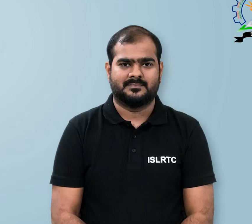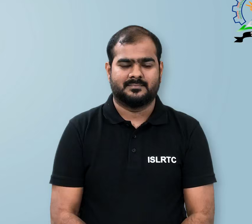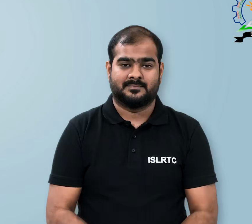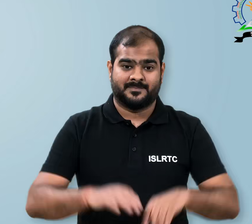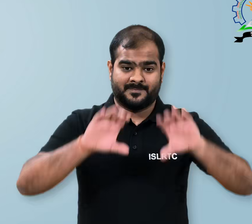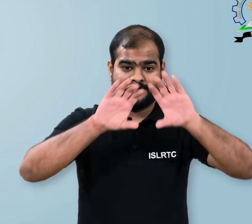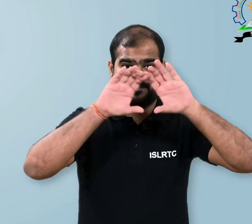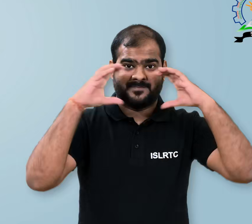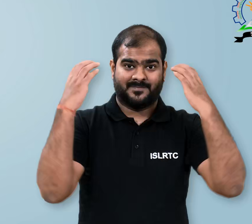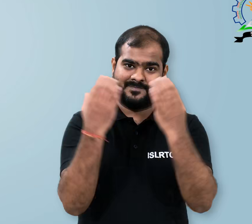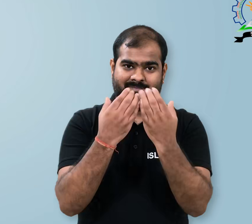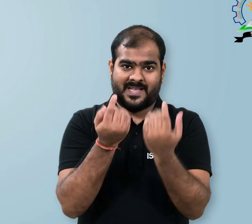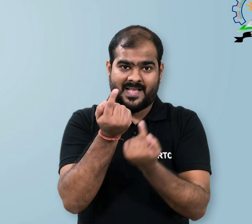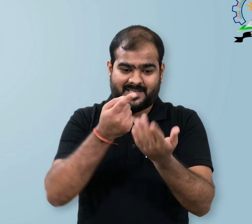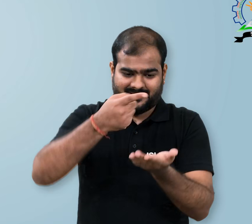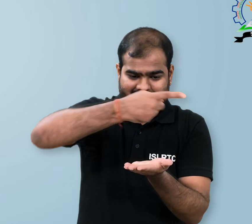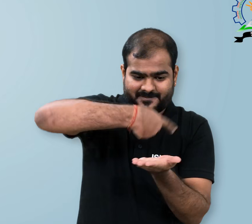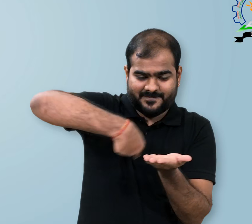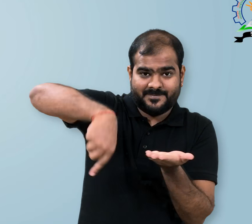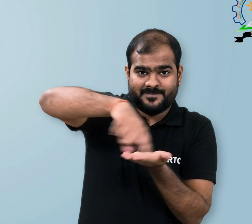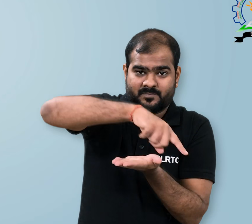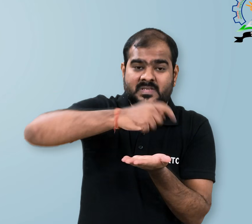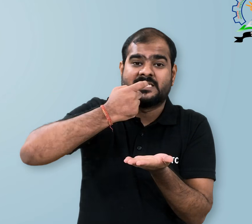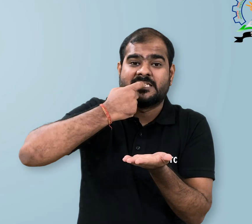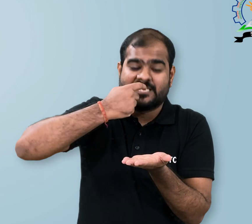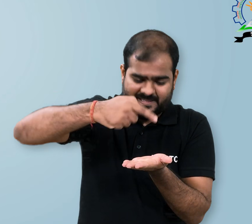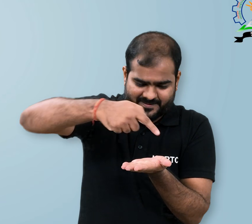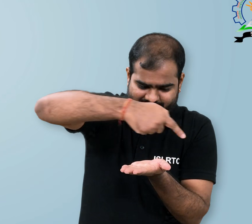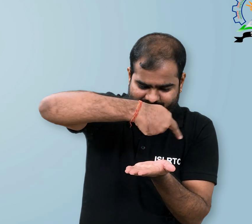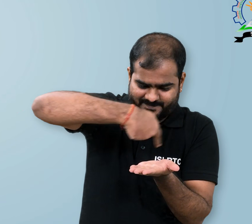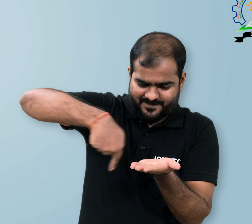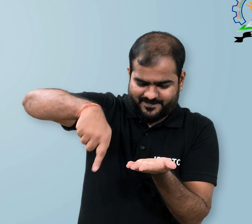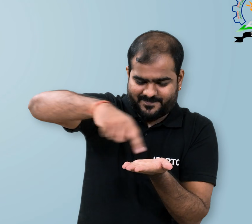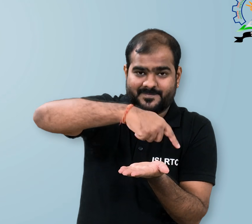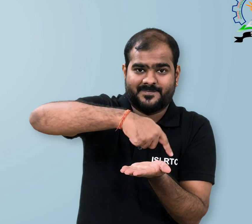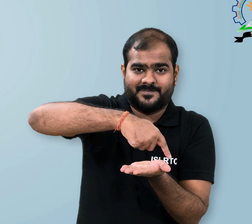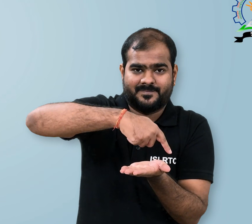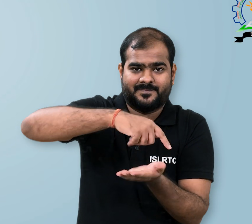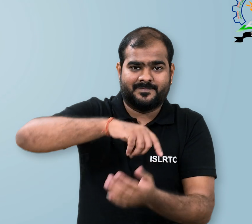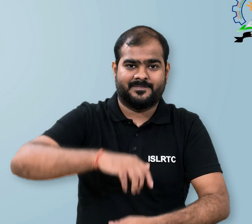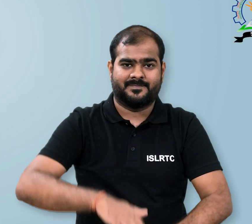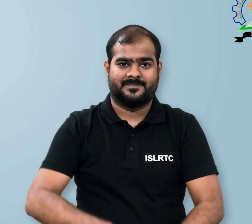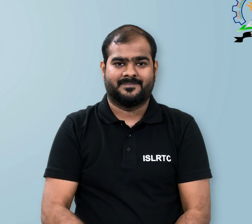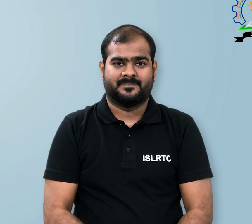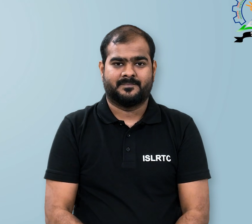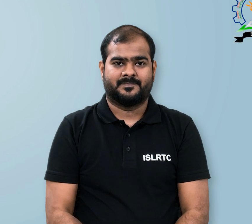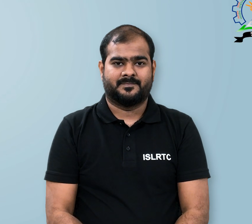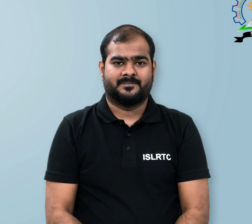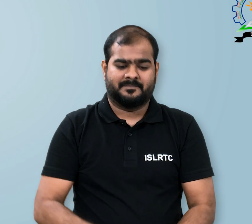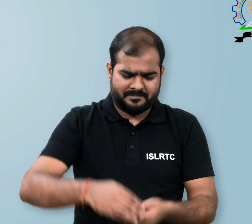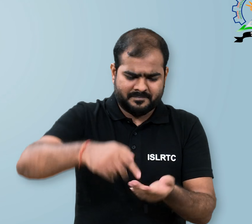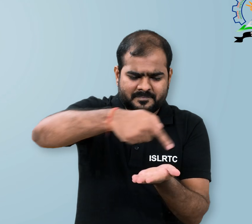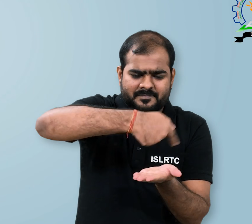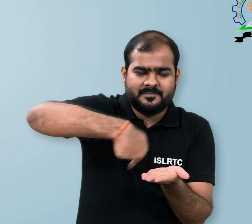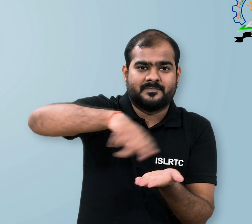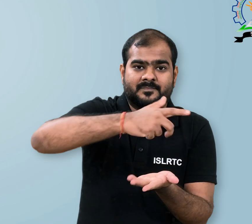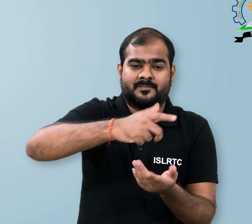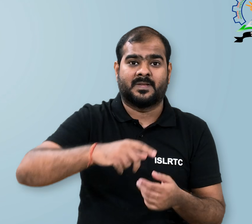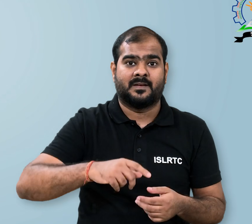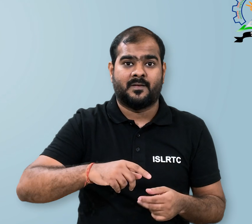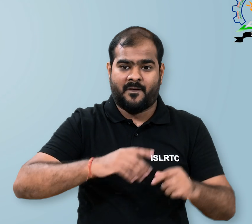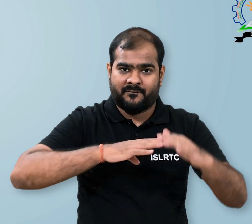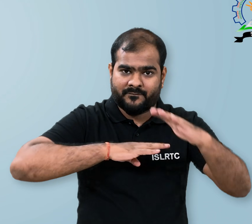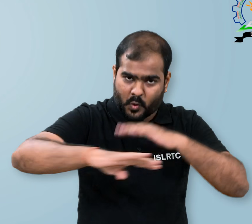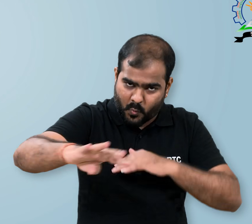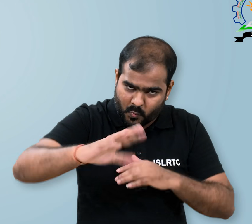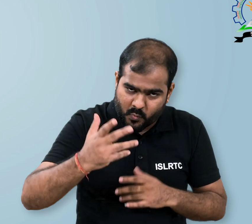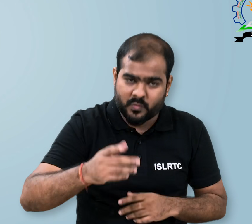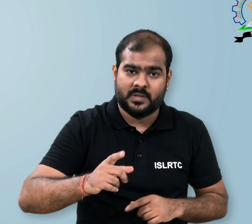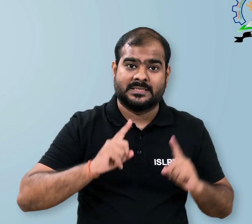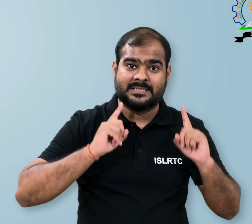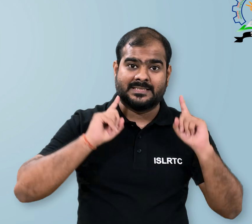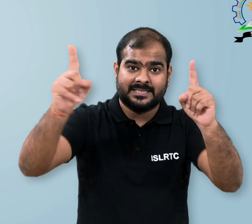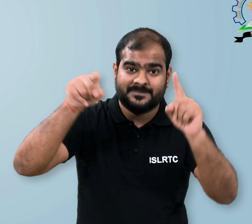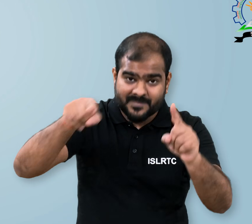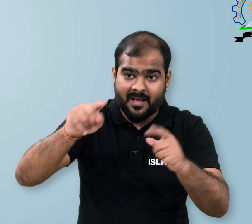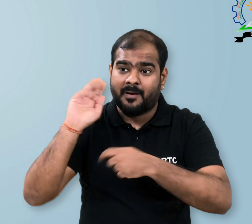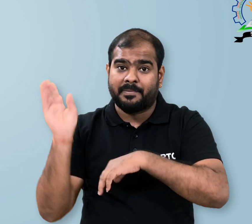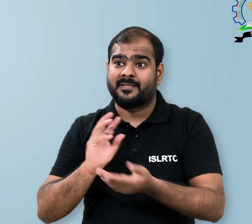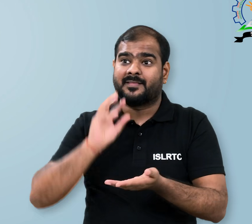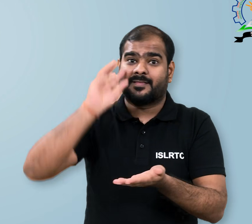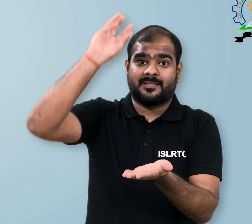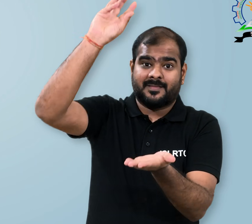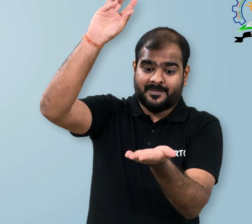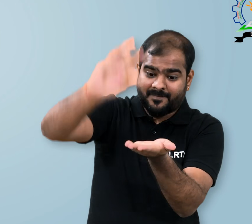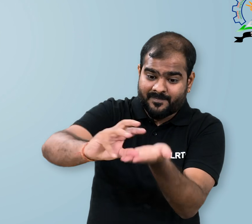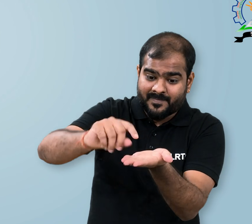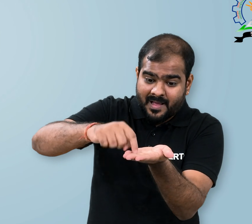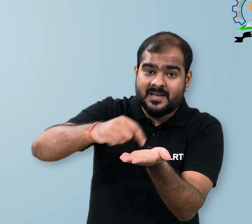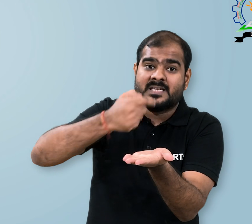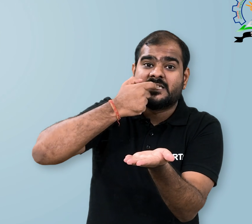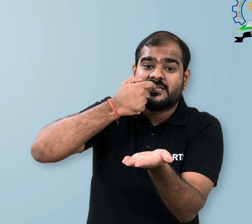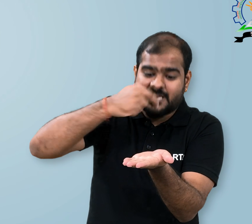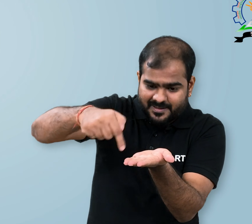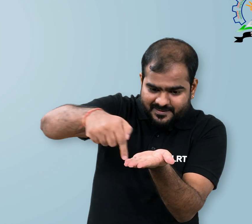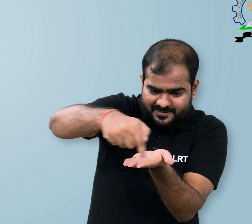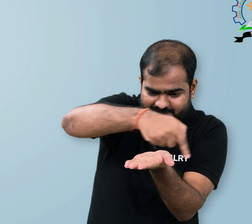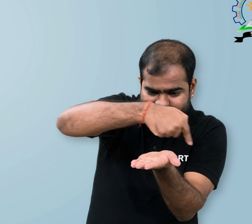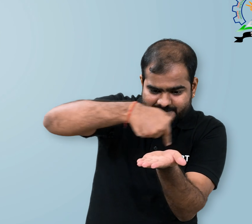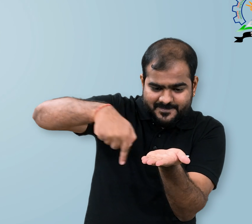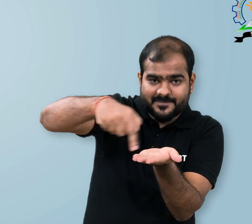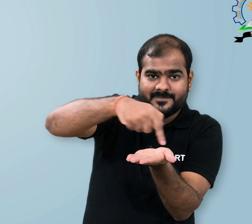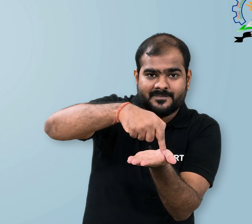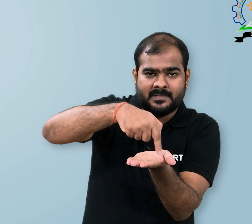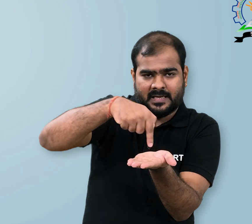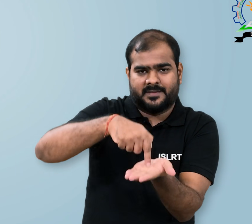Boundary Line The edge of the playing field.